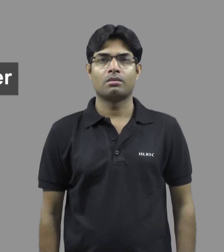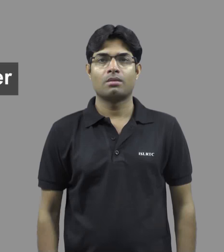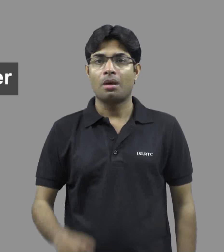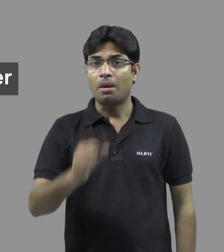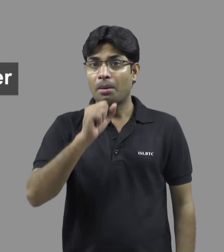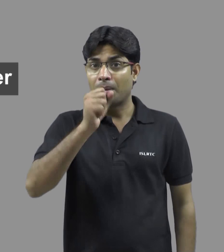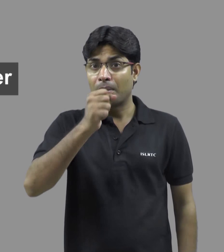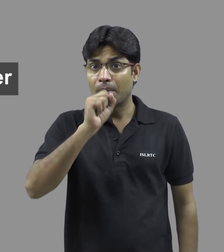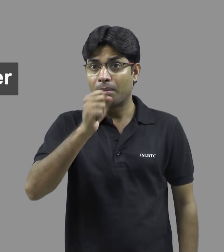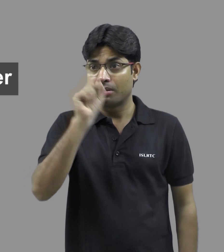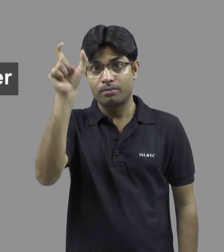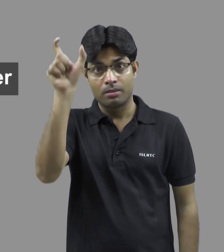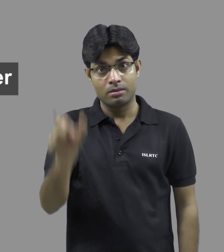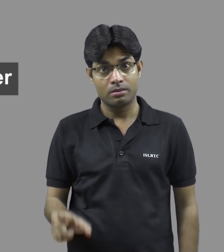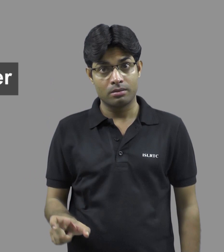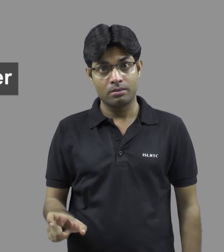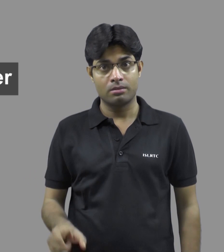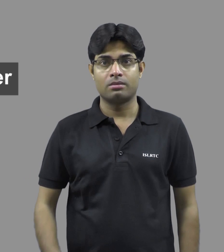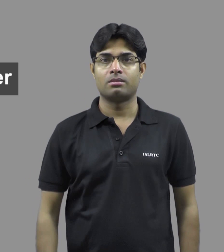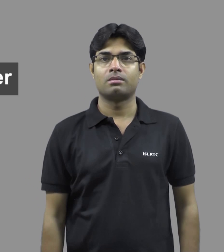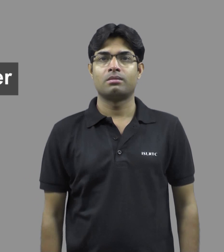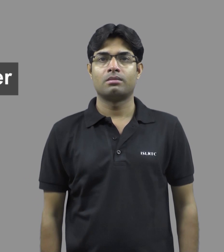Reporter